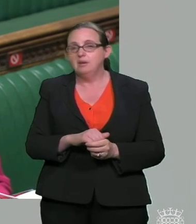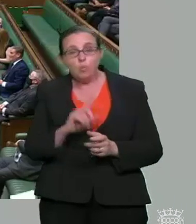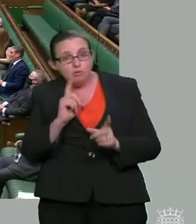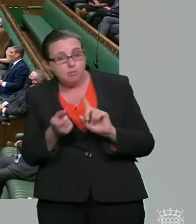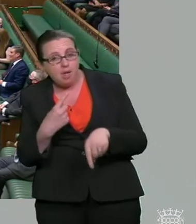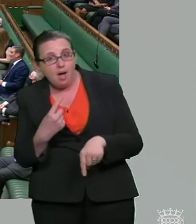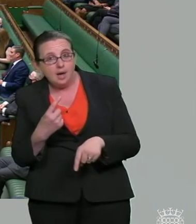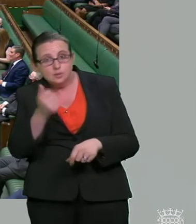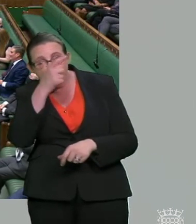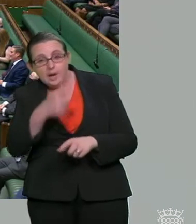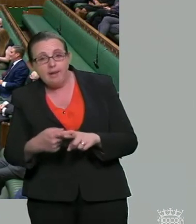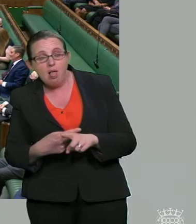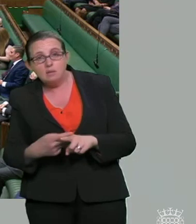It was worth a shot, I thought.